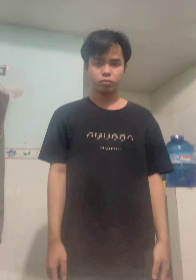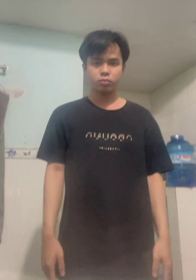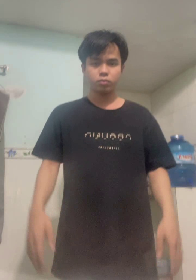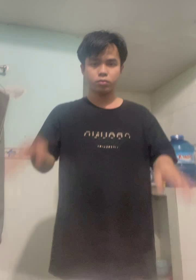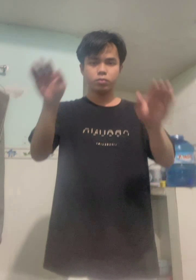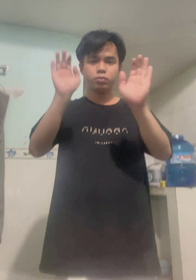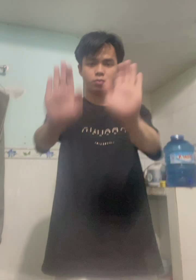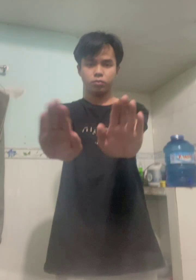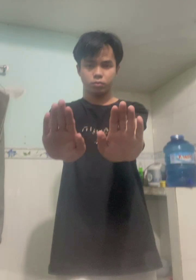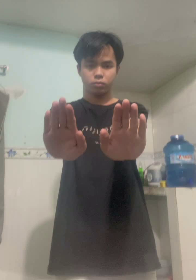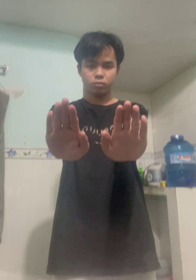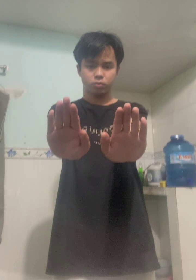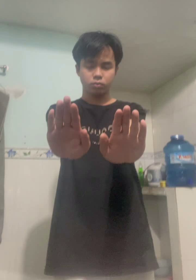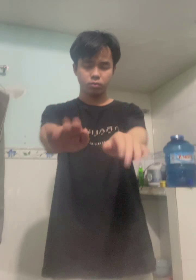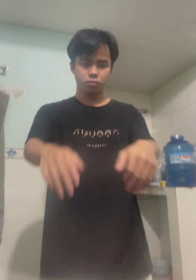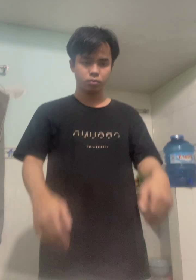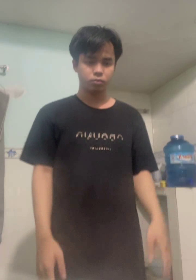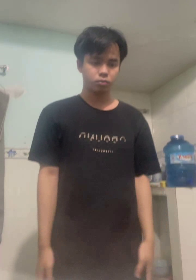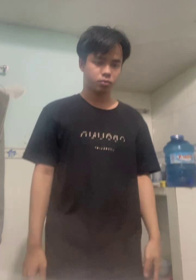dung lai